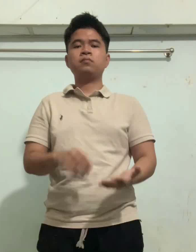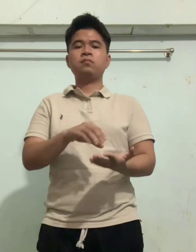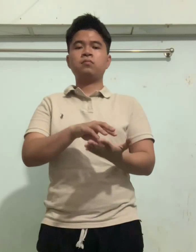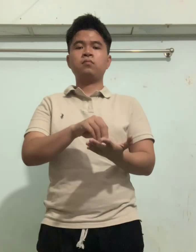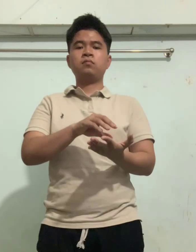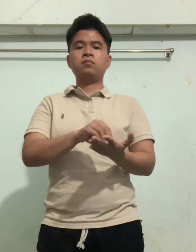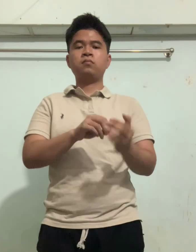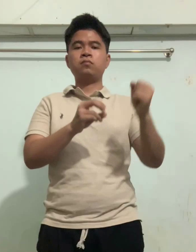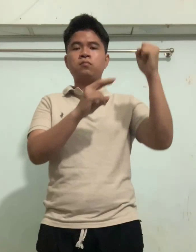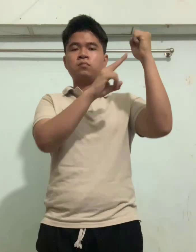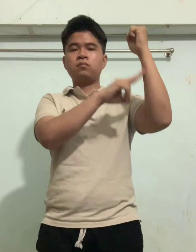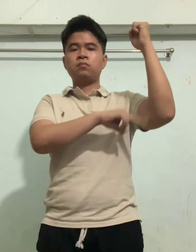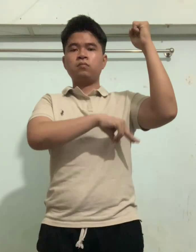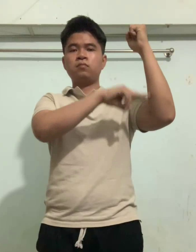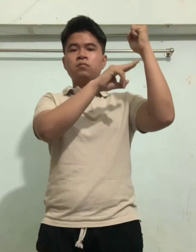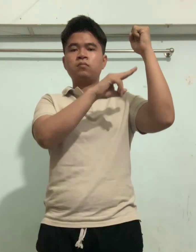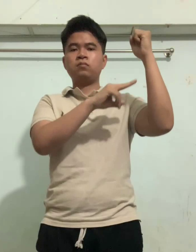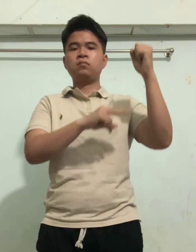tieng viet